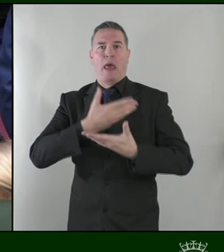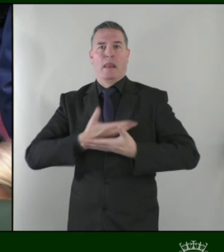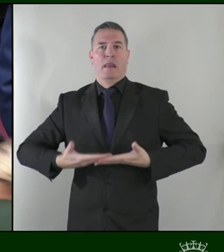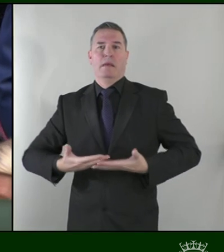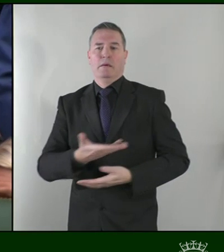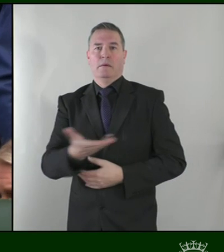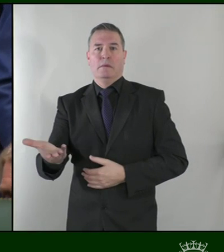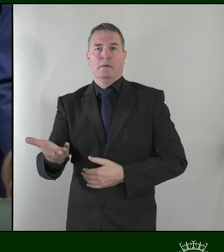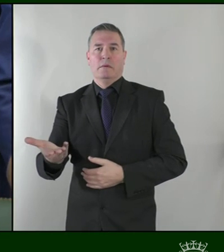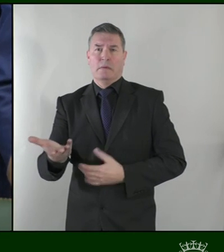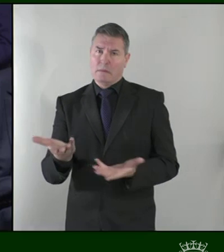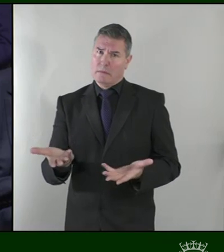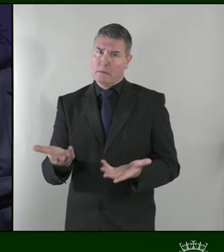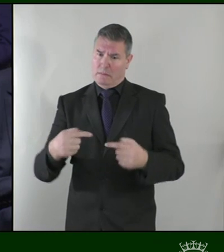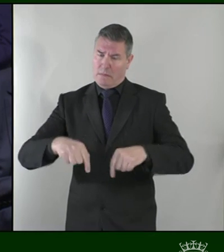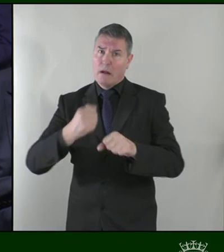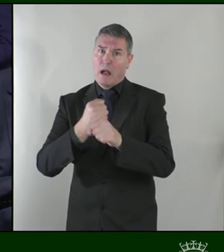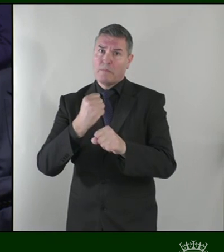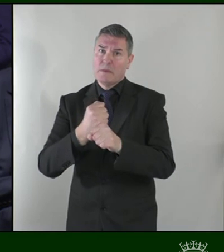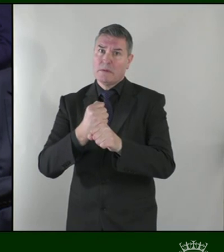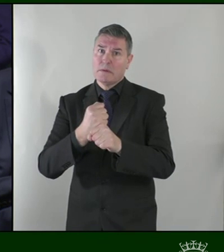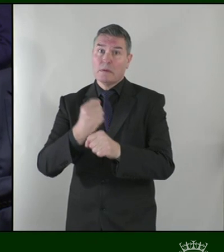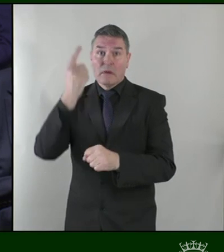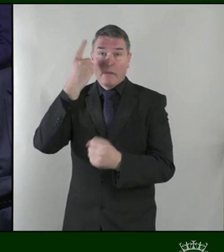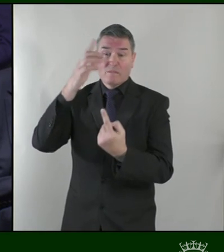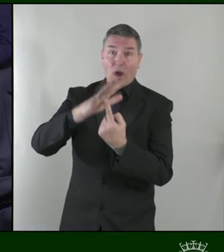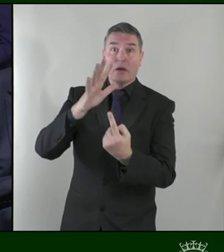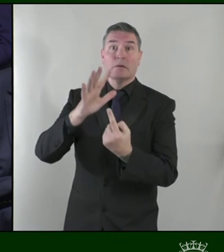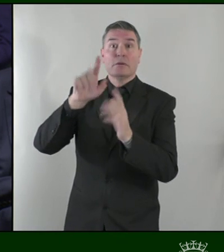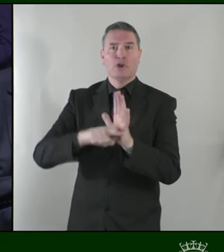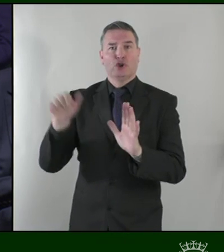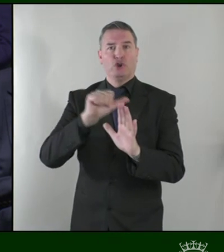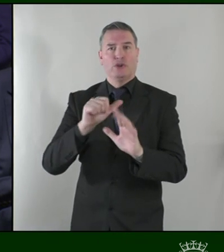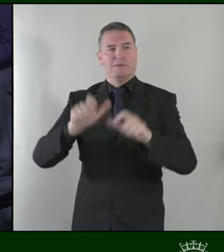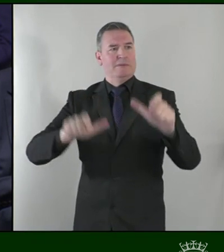The first priority of Government is to keep their citizens safe.